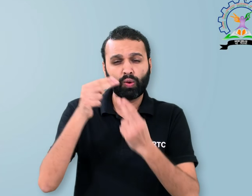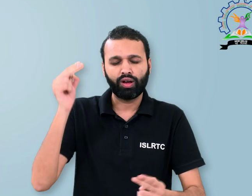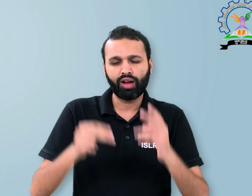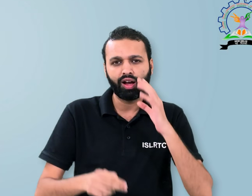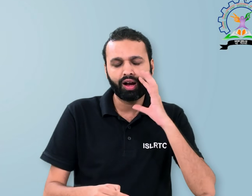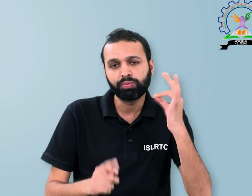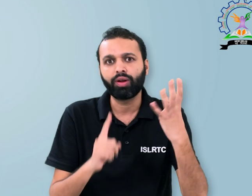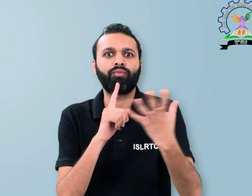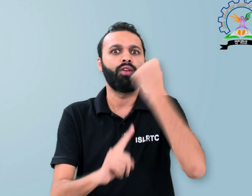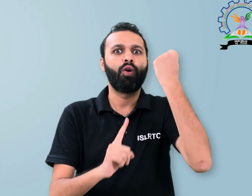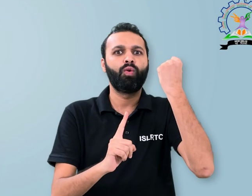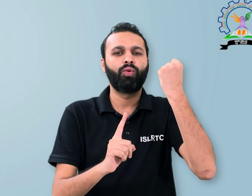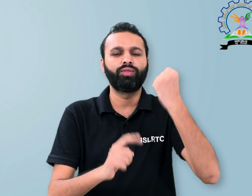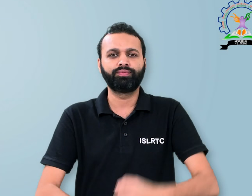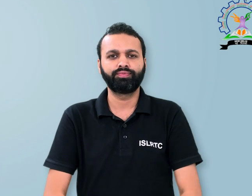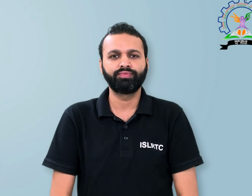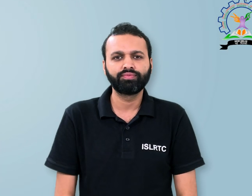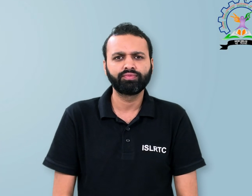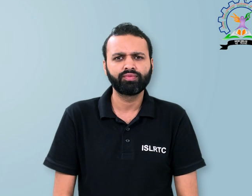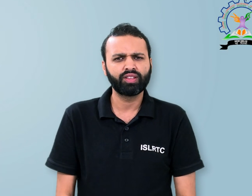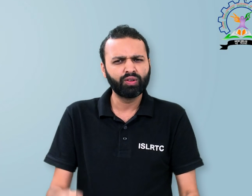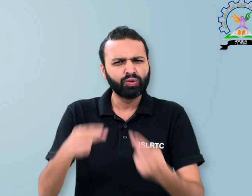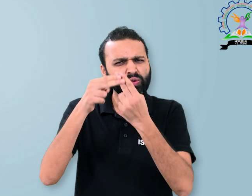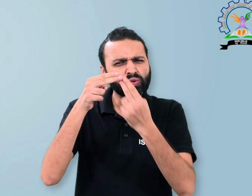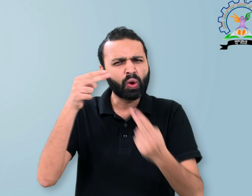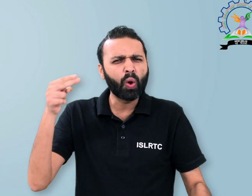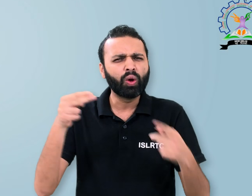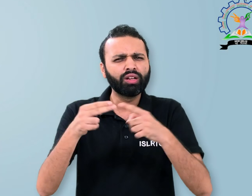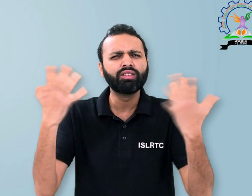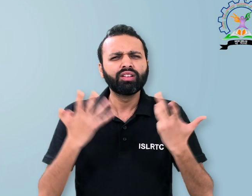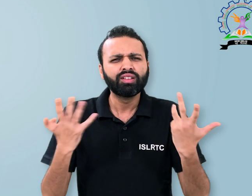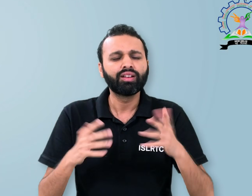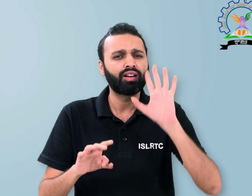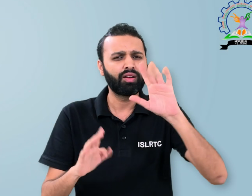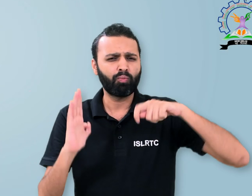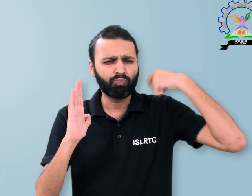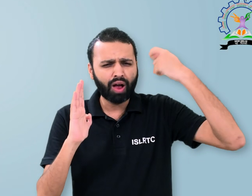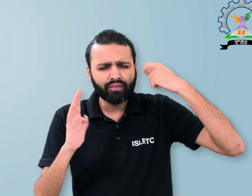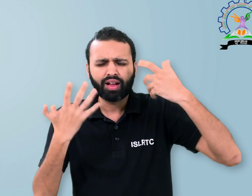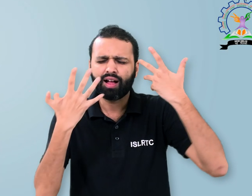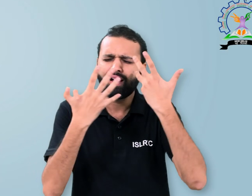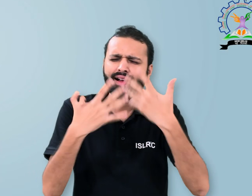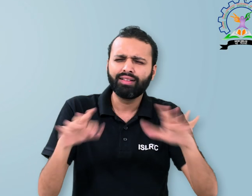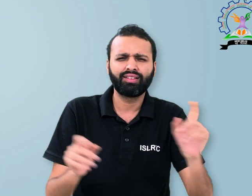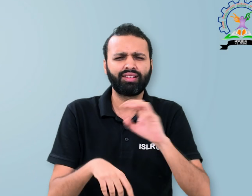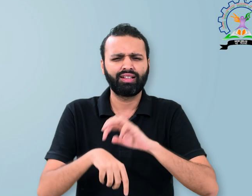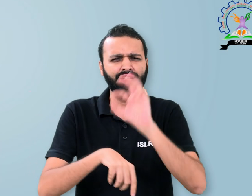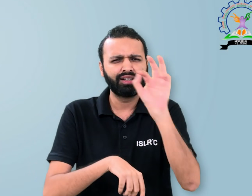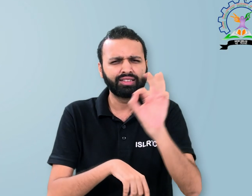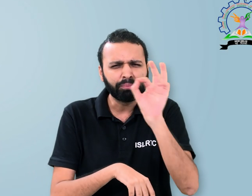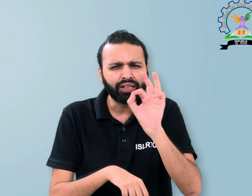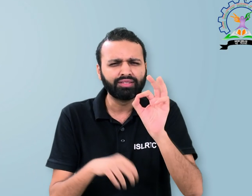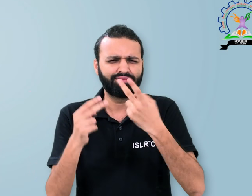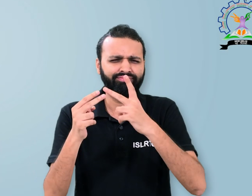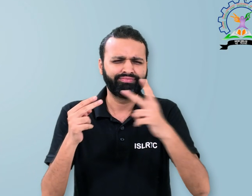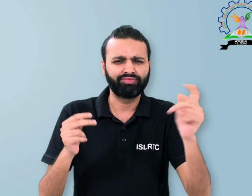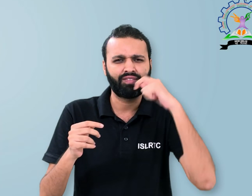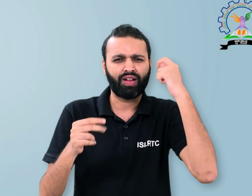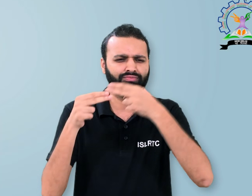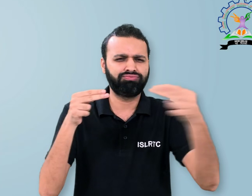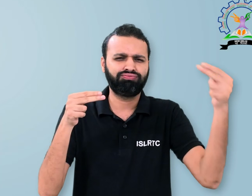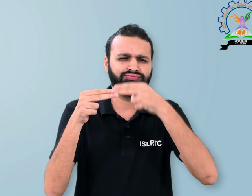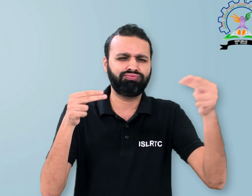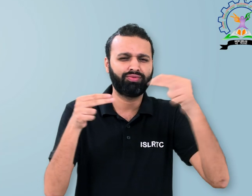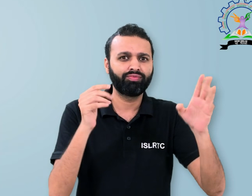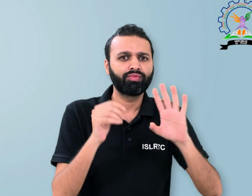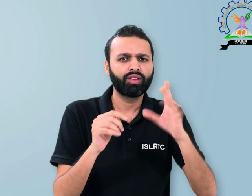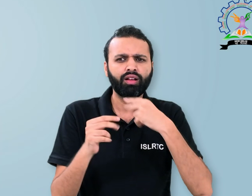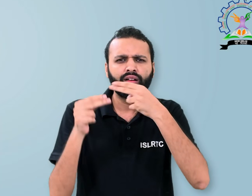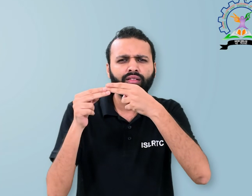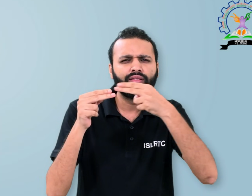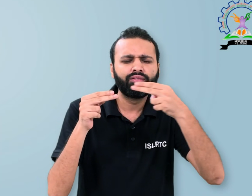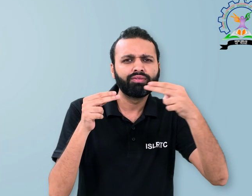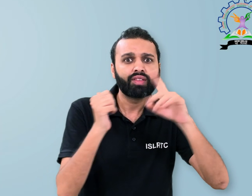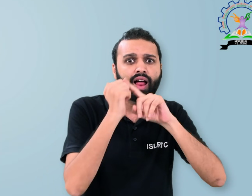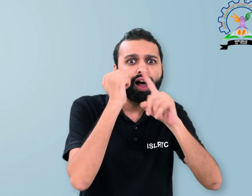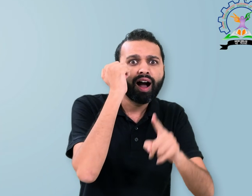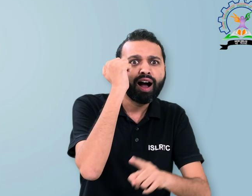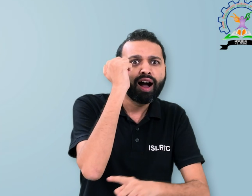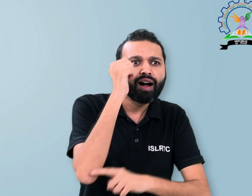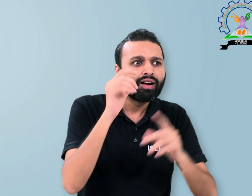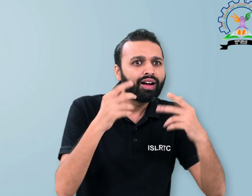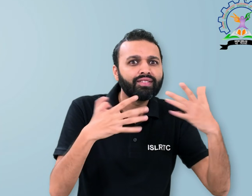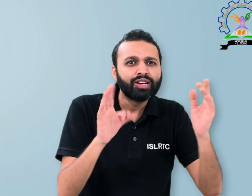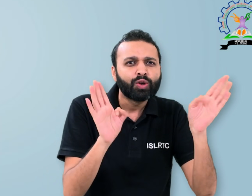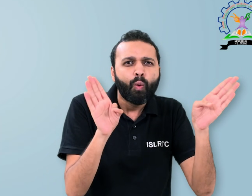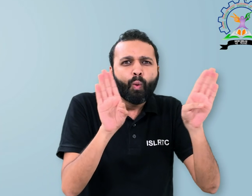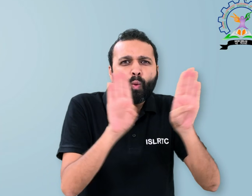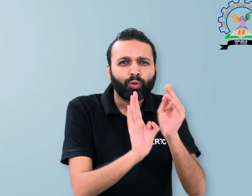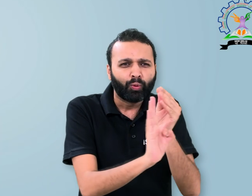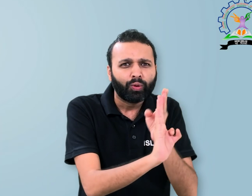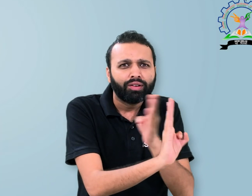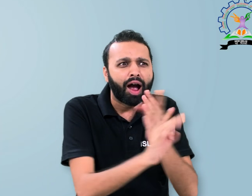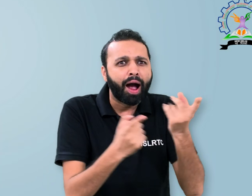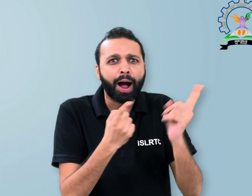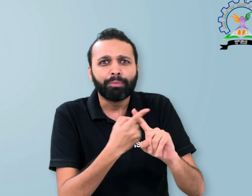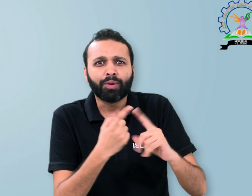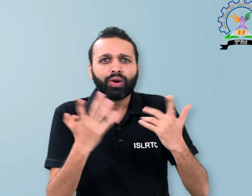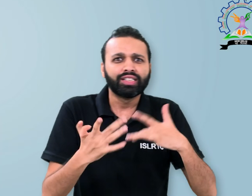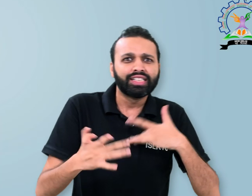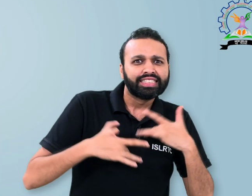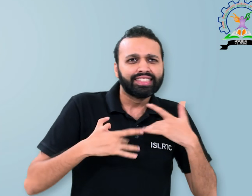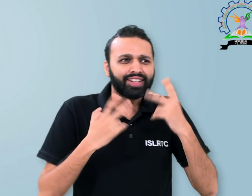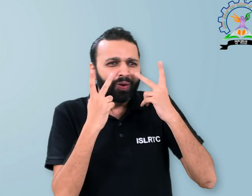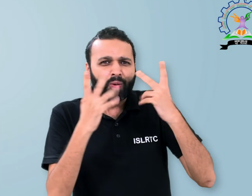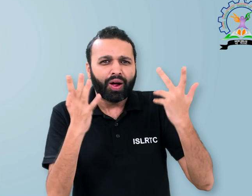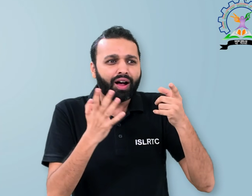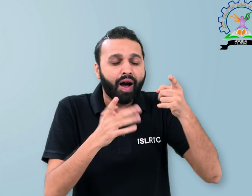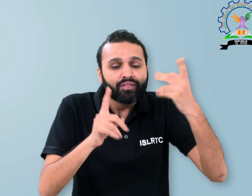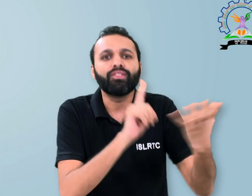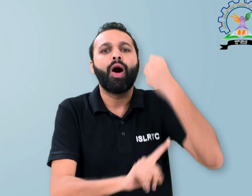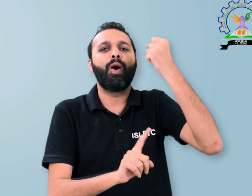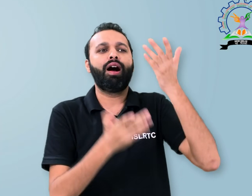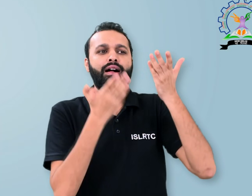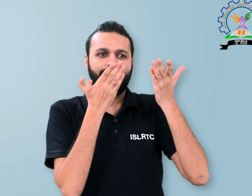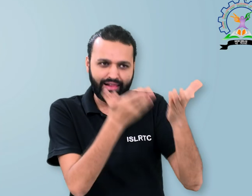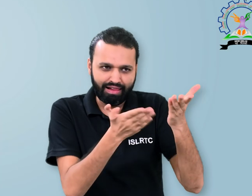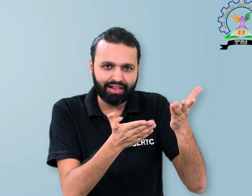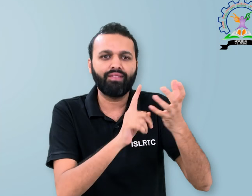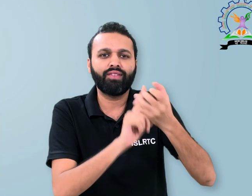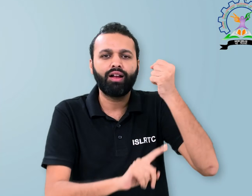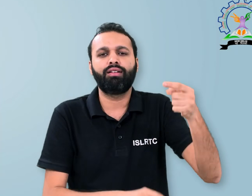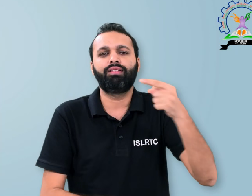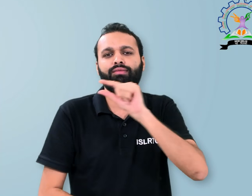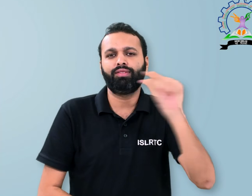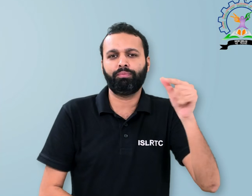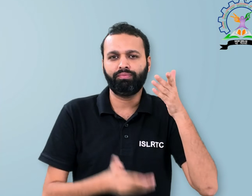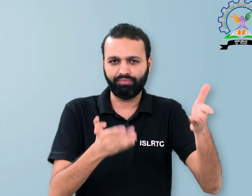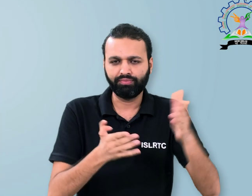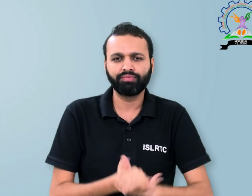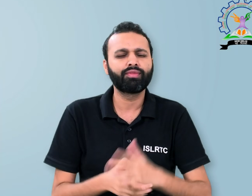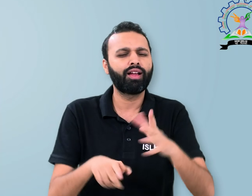Climax In storytelling, the climax is the most intense, exciting, or important point of the story. It’s the moment when the main conflict reaches its highest point and the outcome is decided.